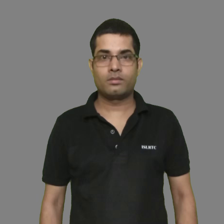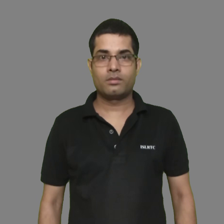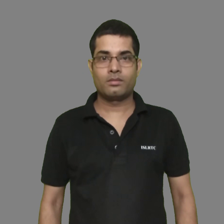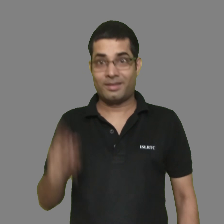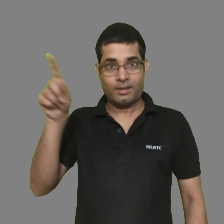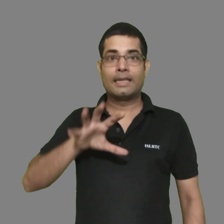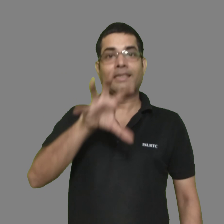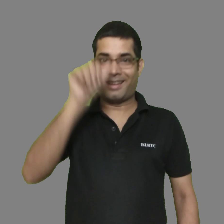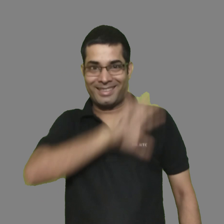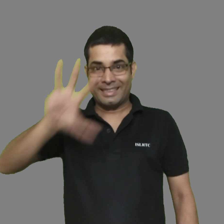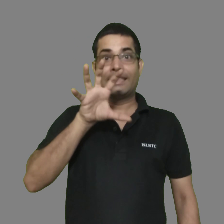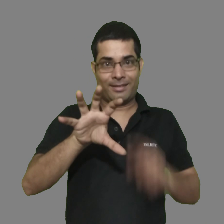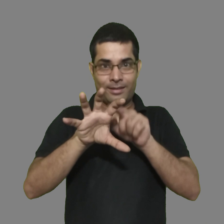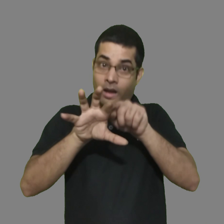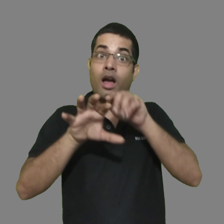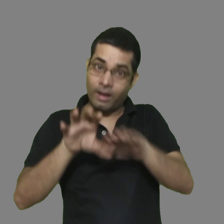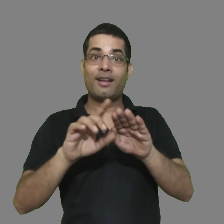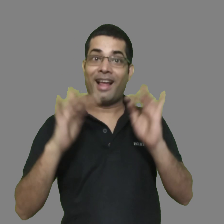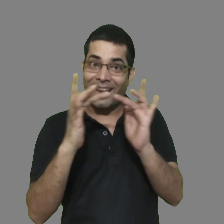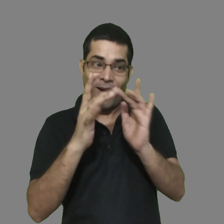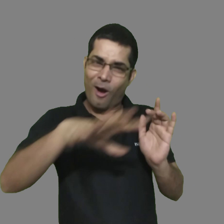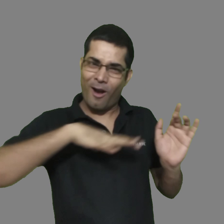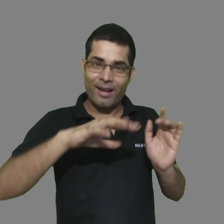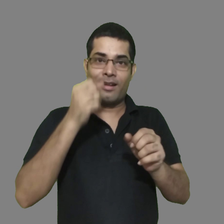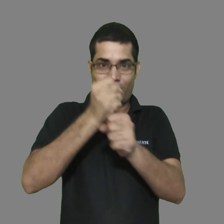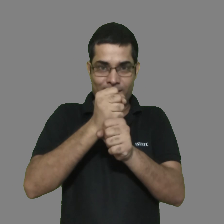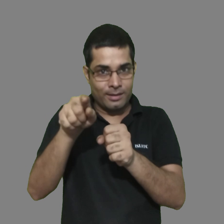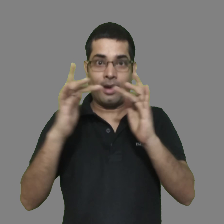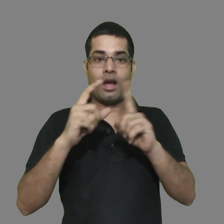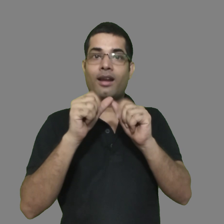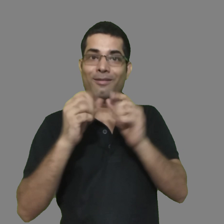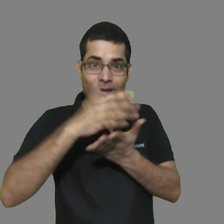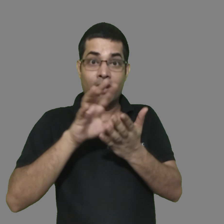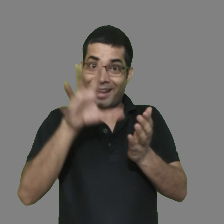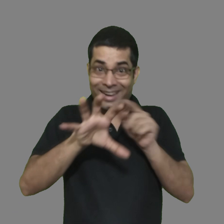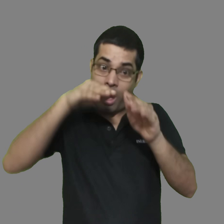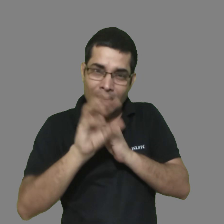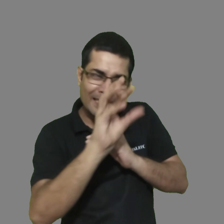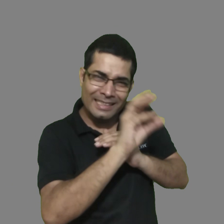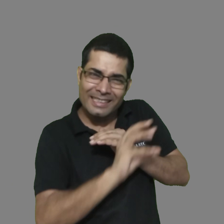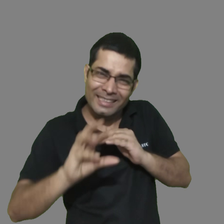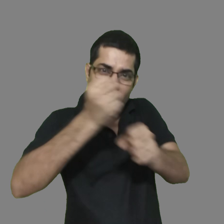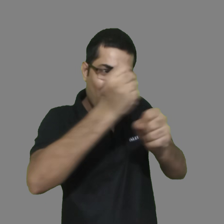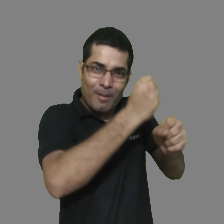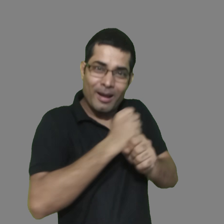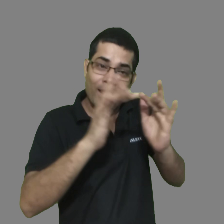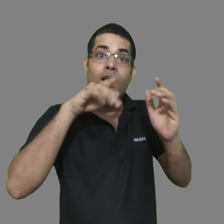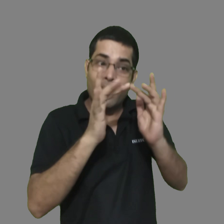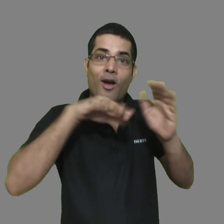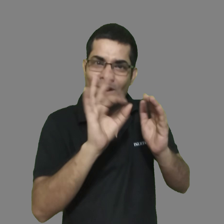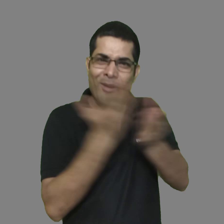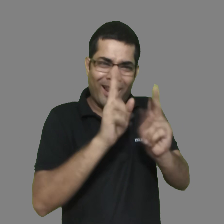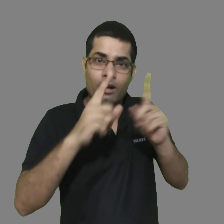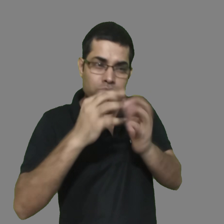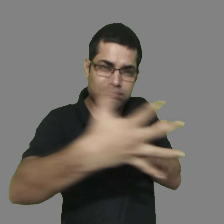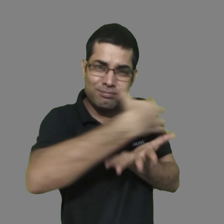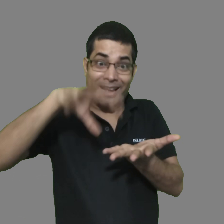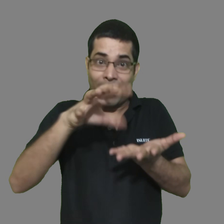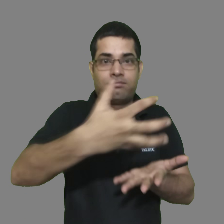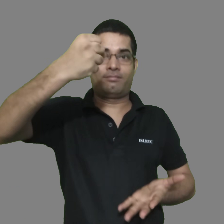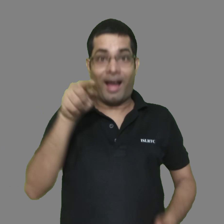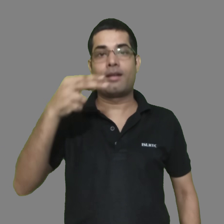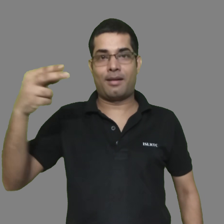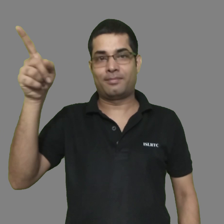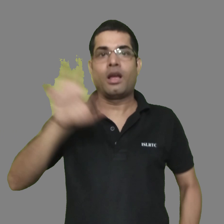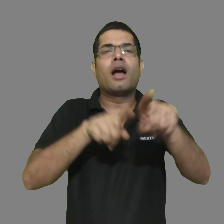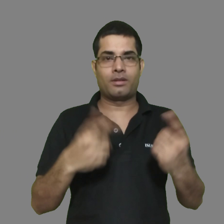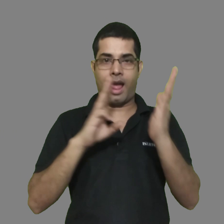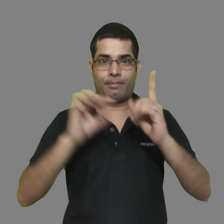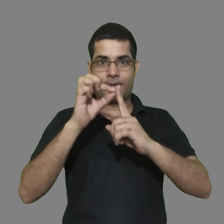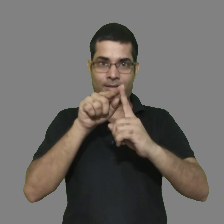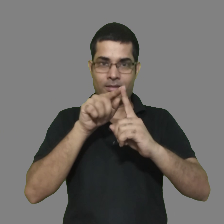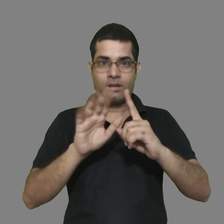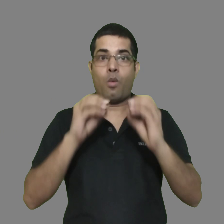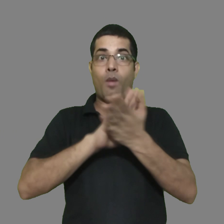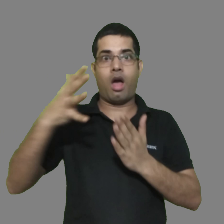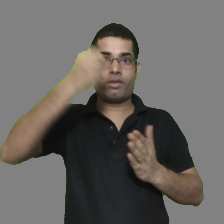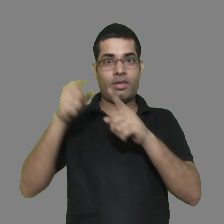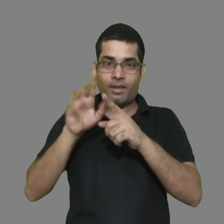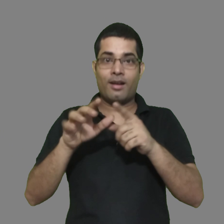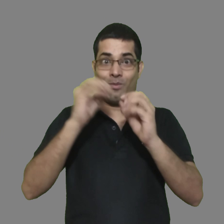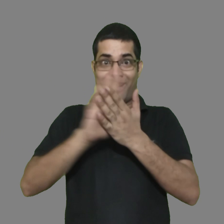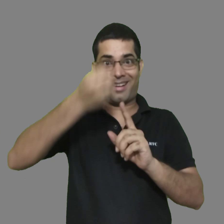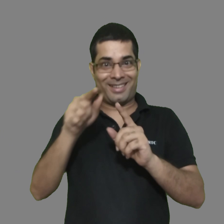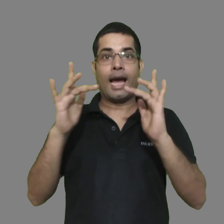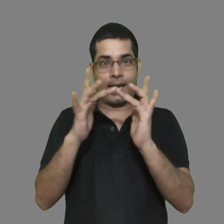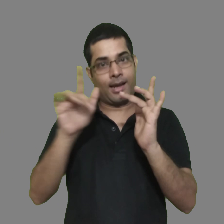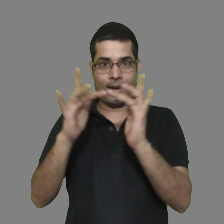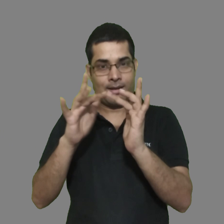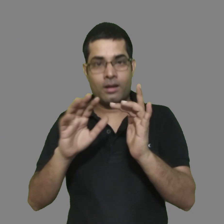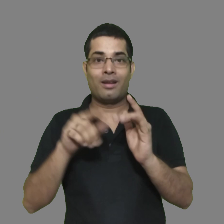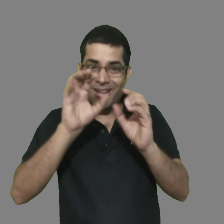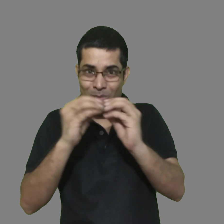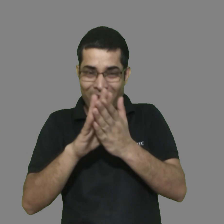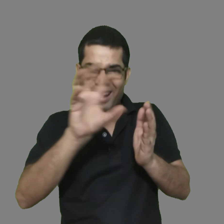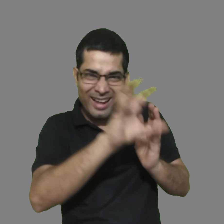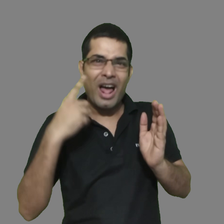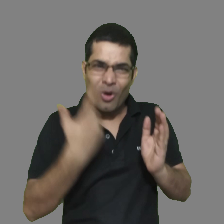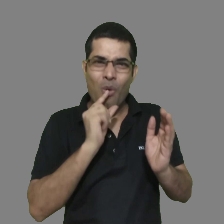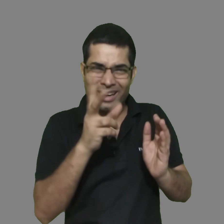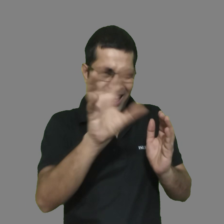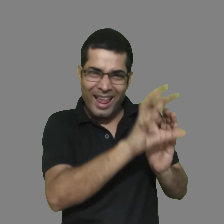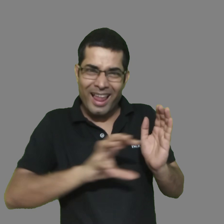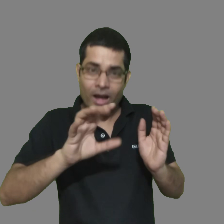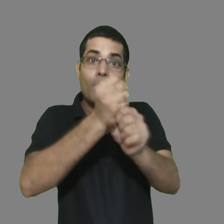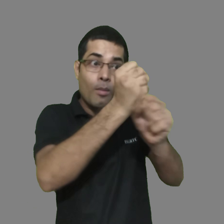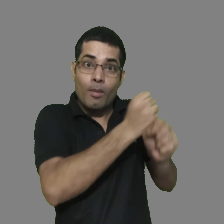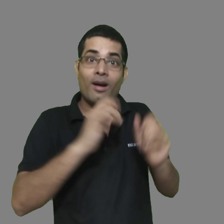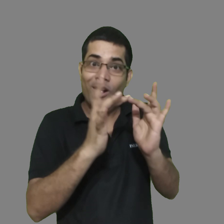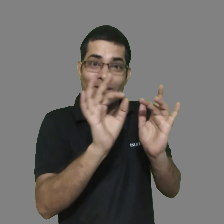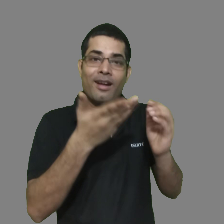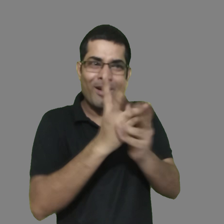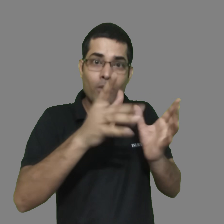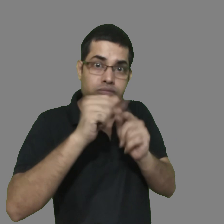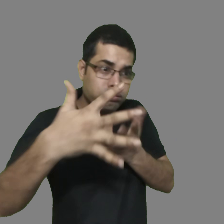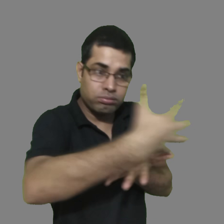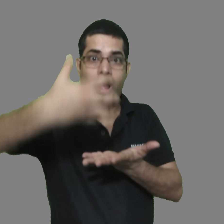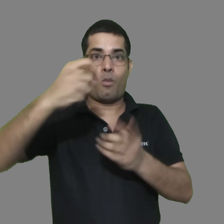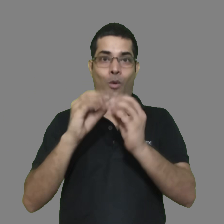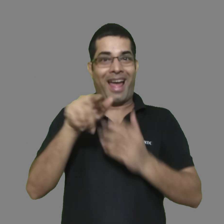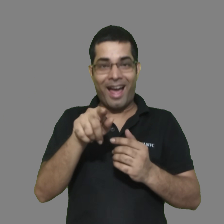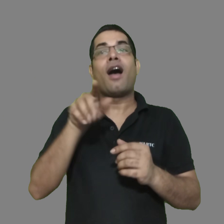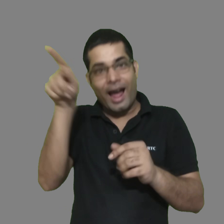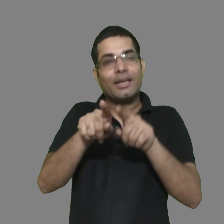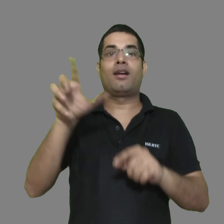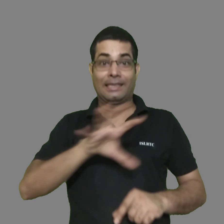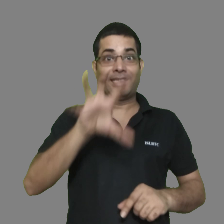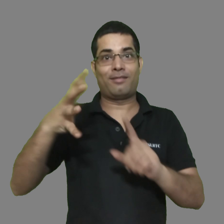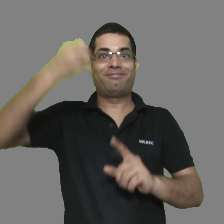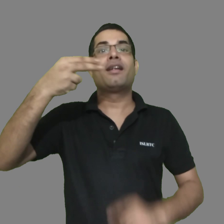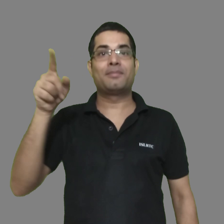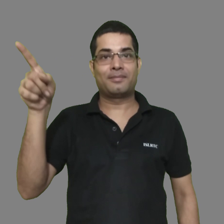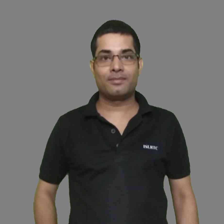State Data Centre